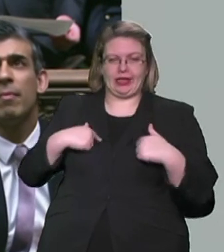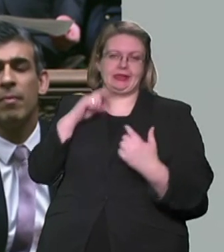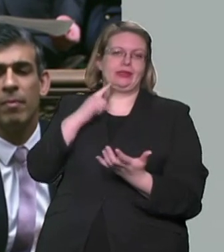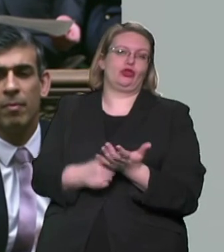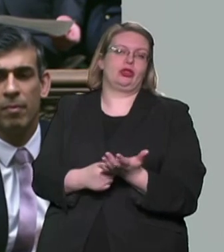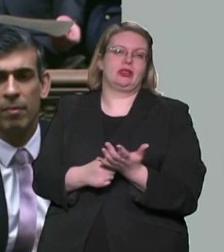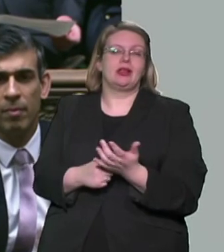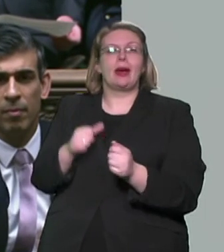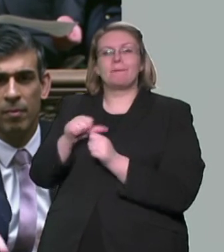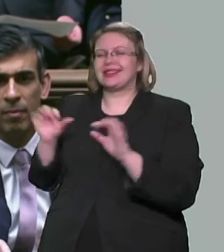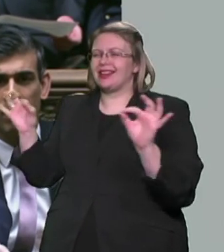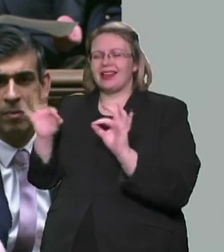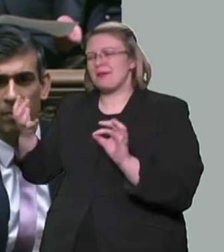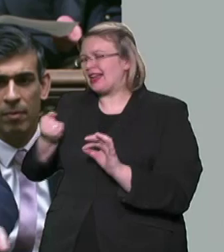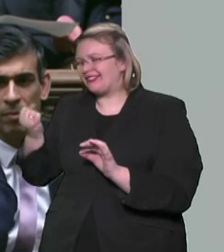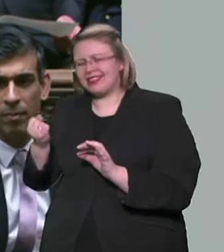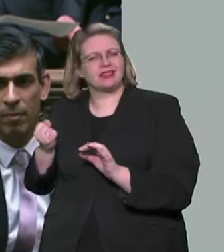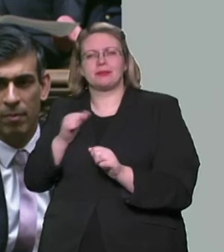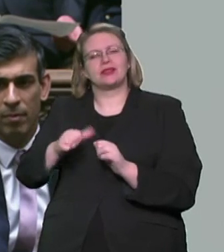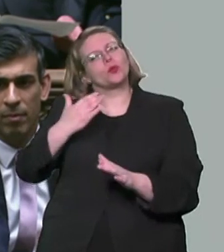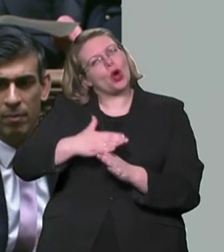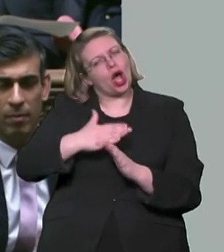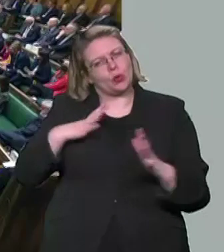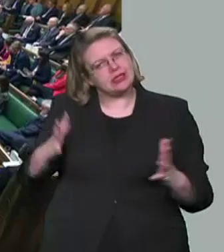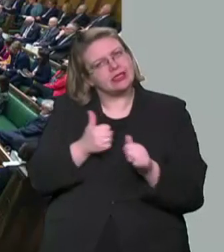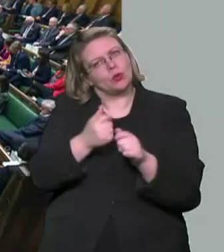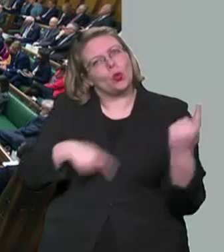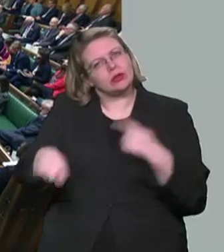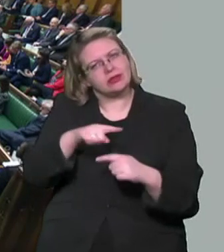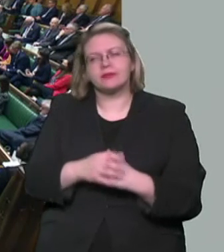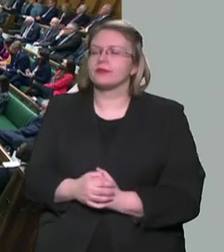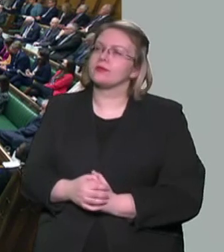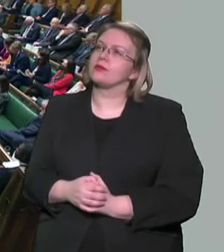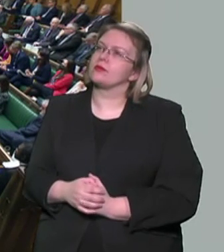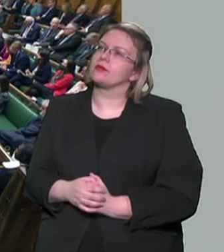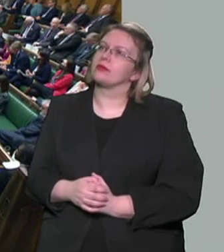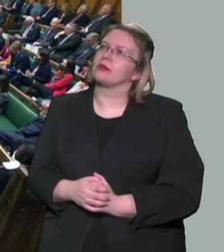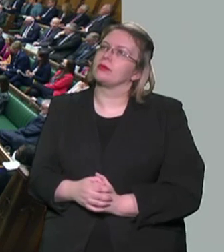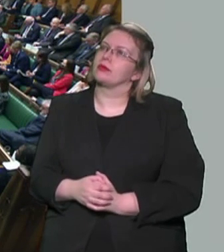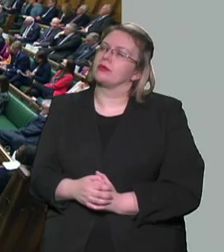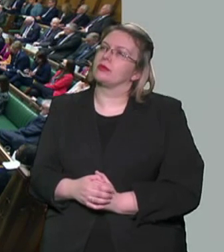It is better to be off benefits and into work, and that is what we are doing.